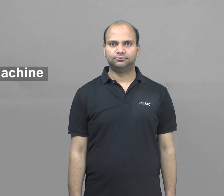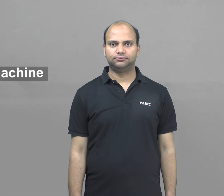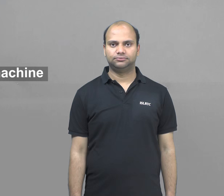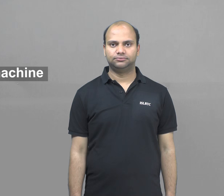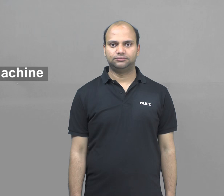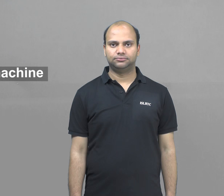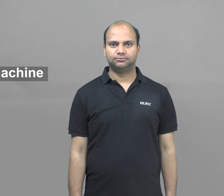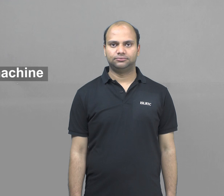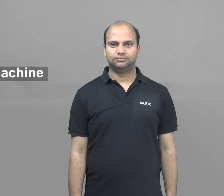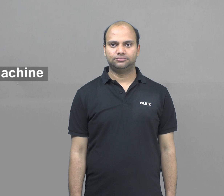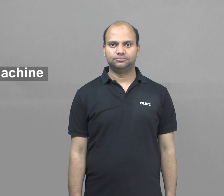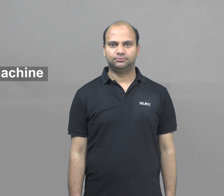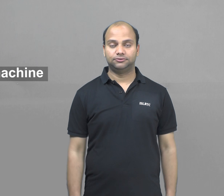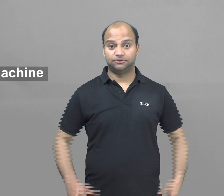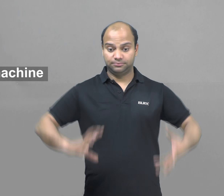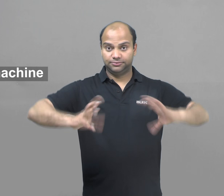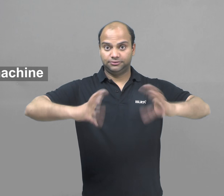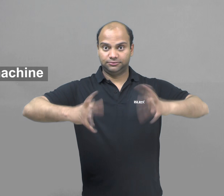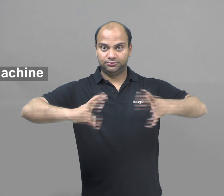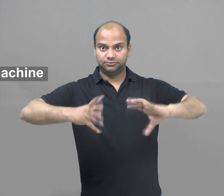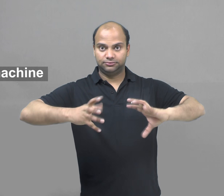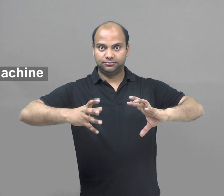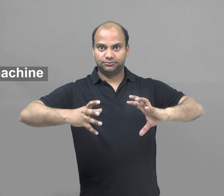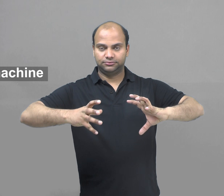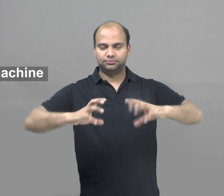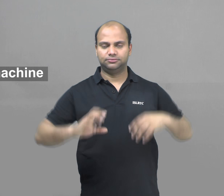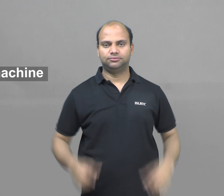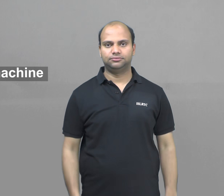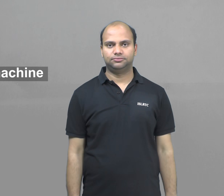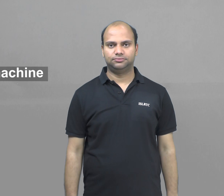Machine Motor Engine